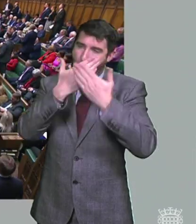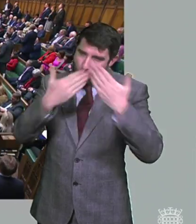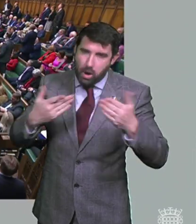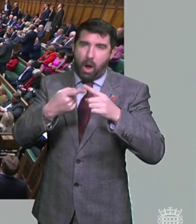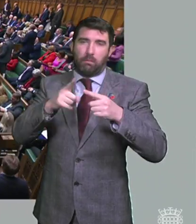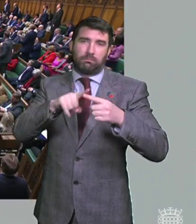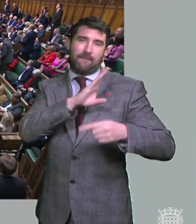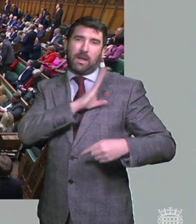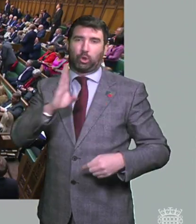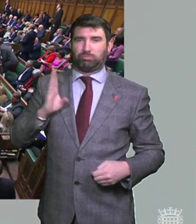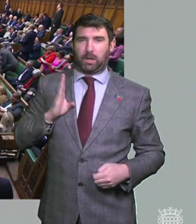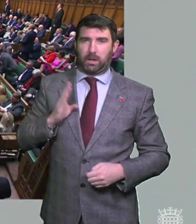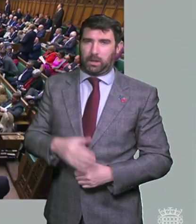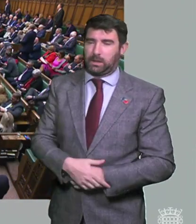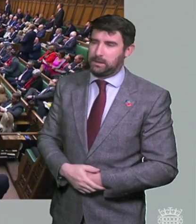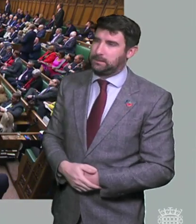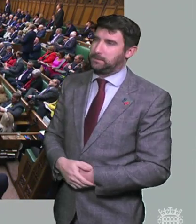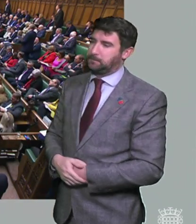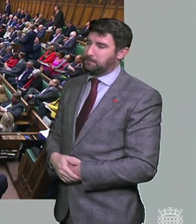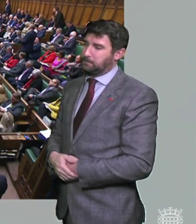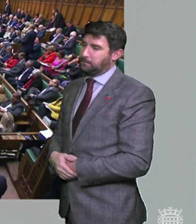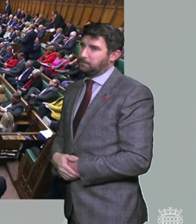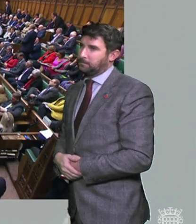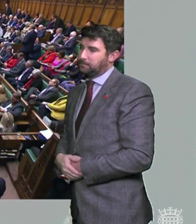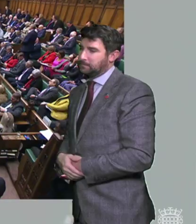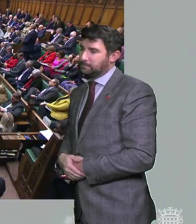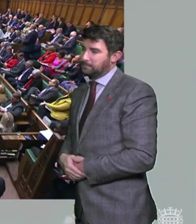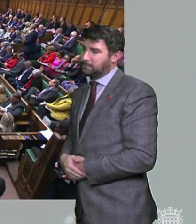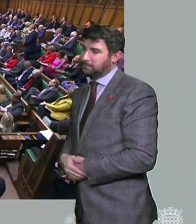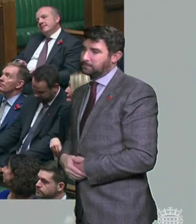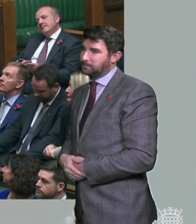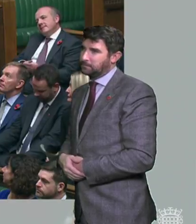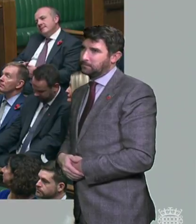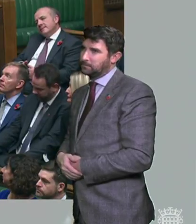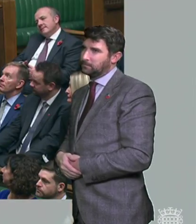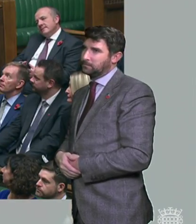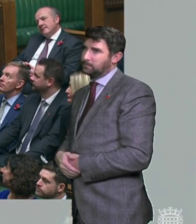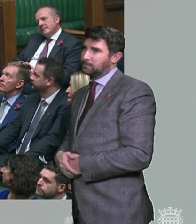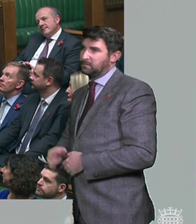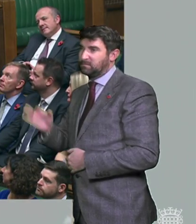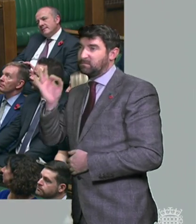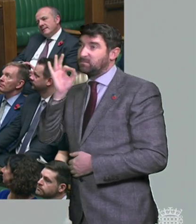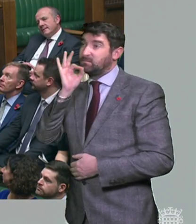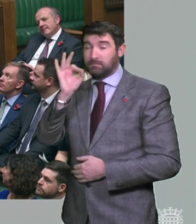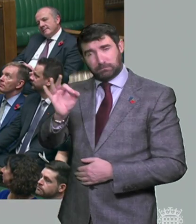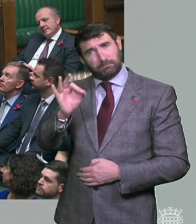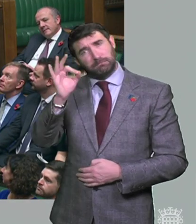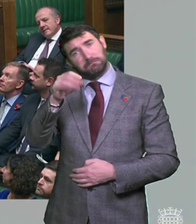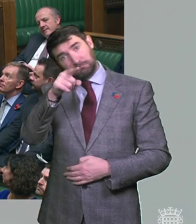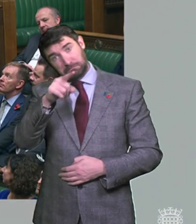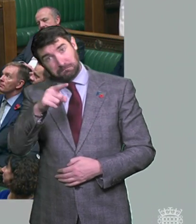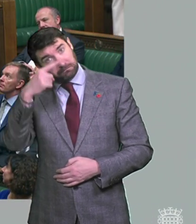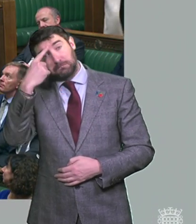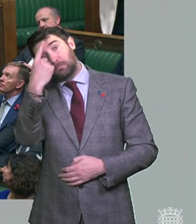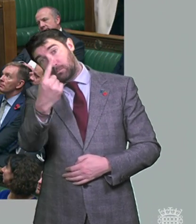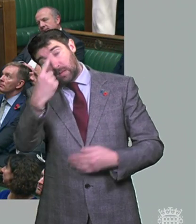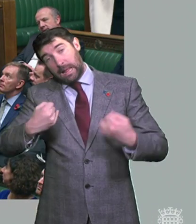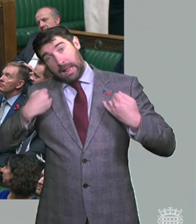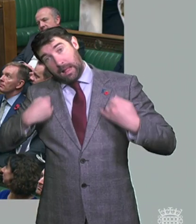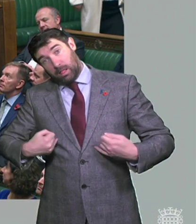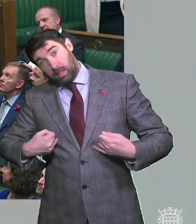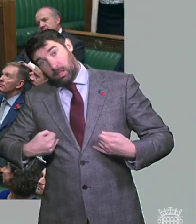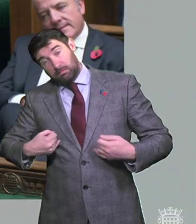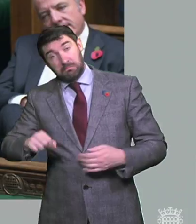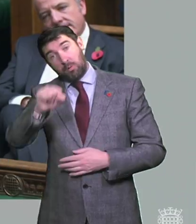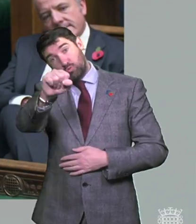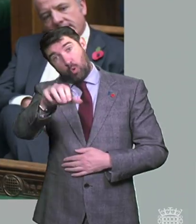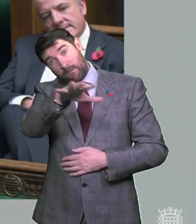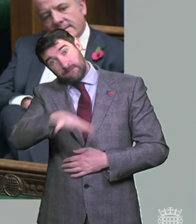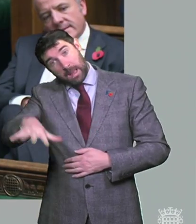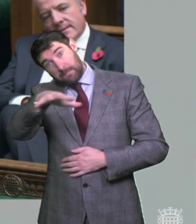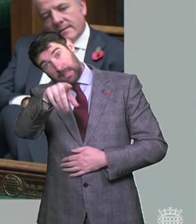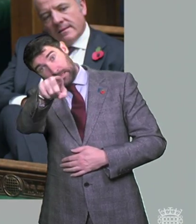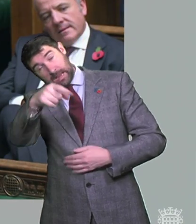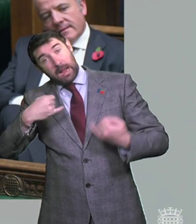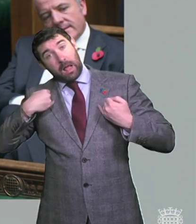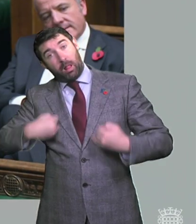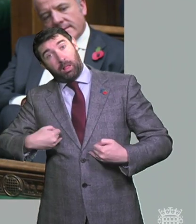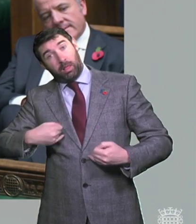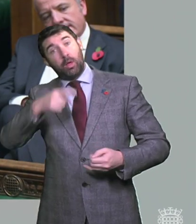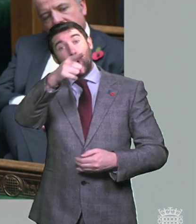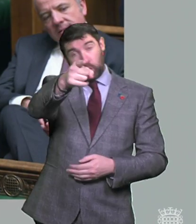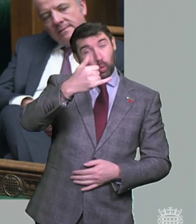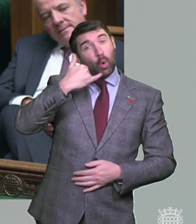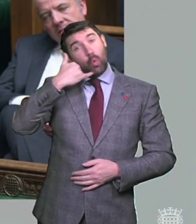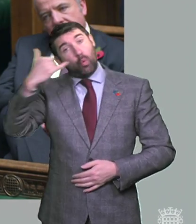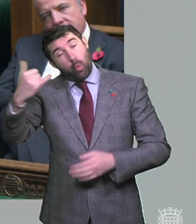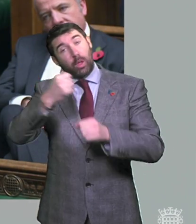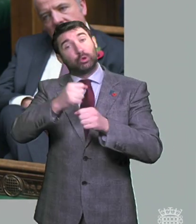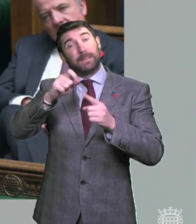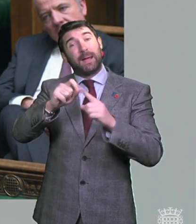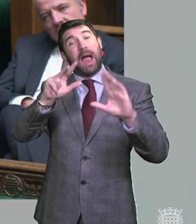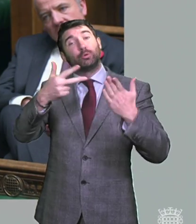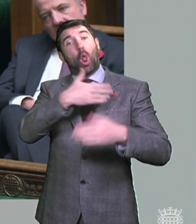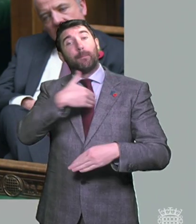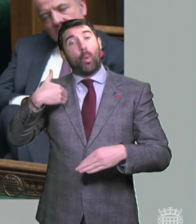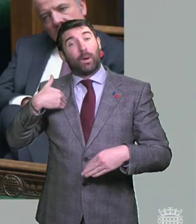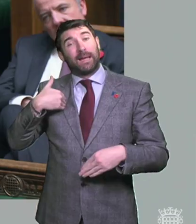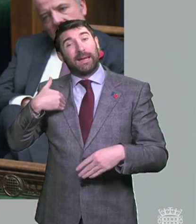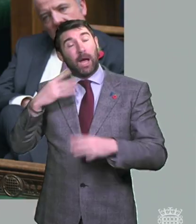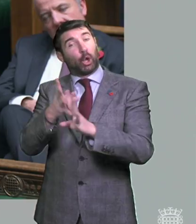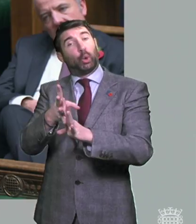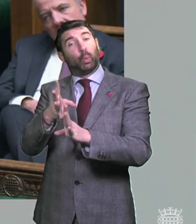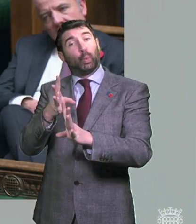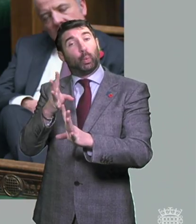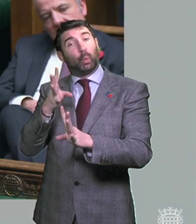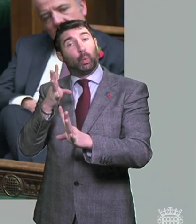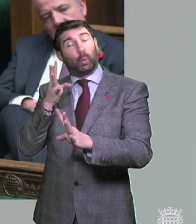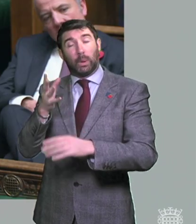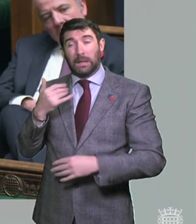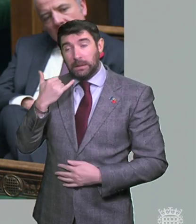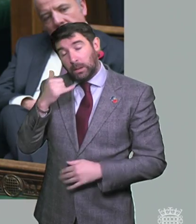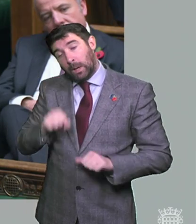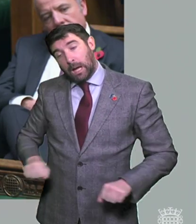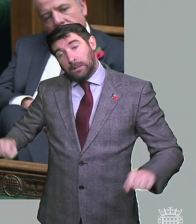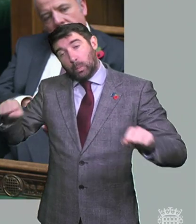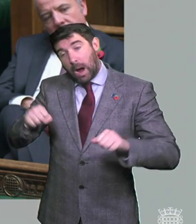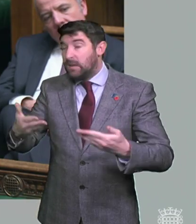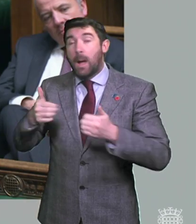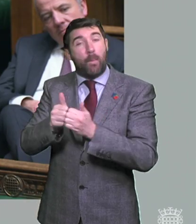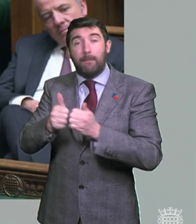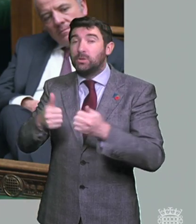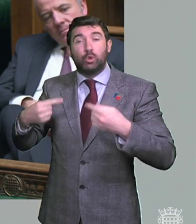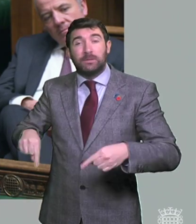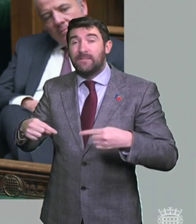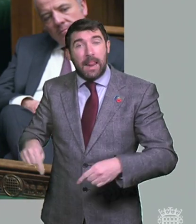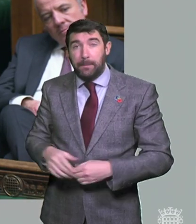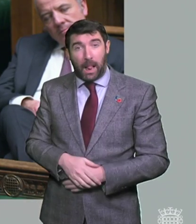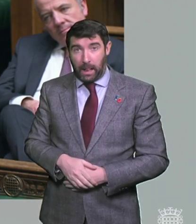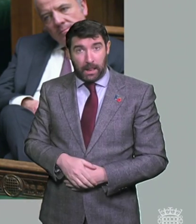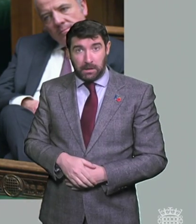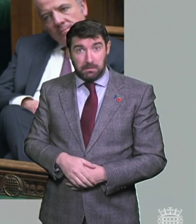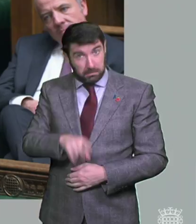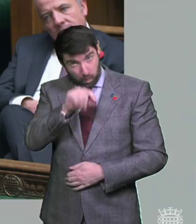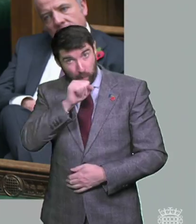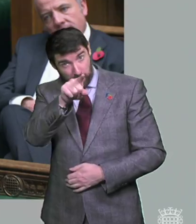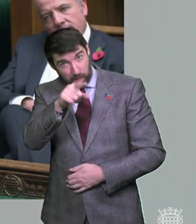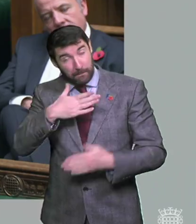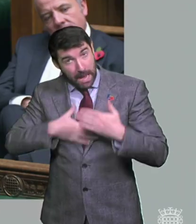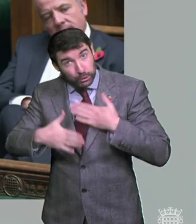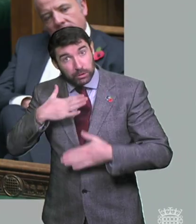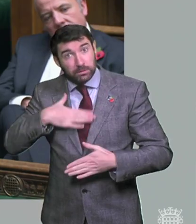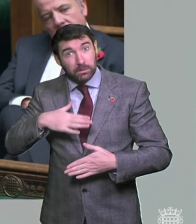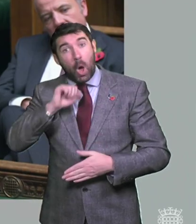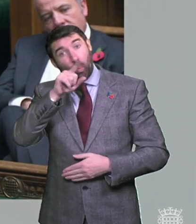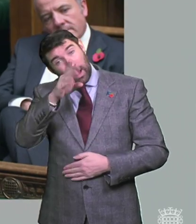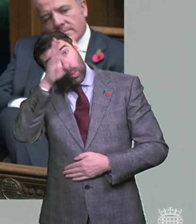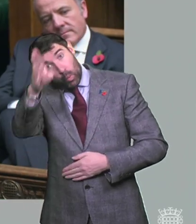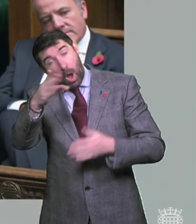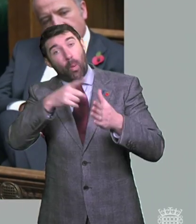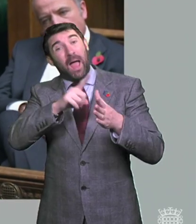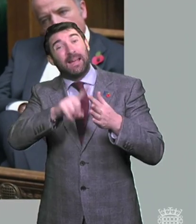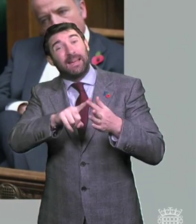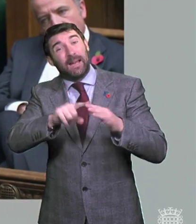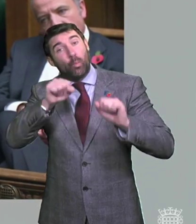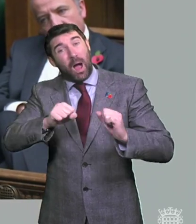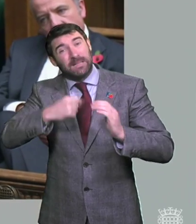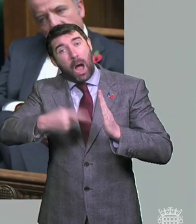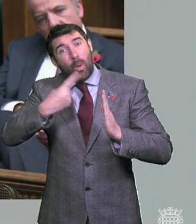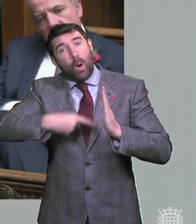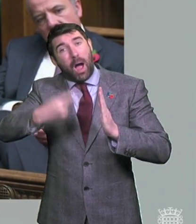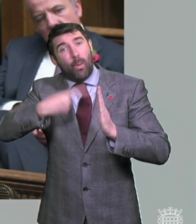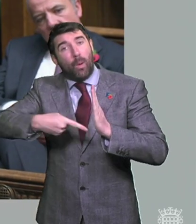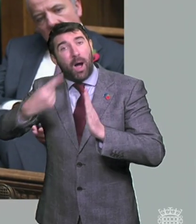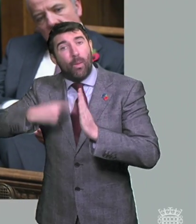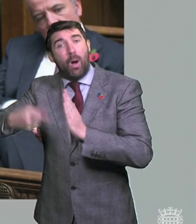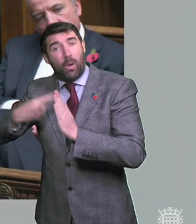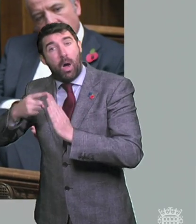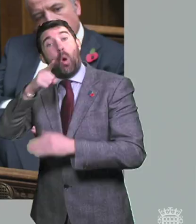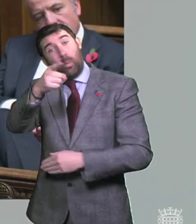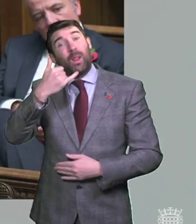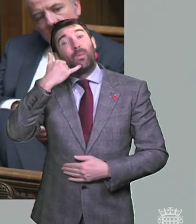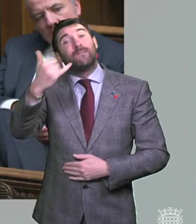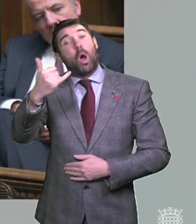If the Prime Minister or any member of his many households became unwell, would he start ringing the GP surgery at 8 o’clock each morning to not get an appointment, would he go off to accident and emergency and wait 12 hours to be seen, would he call an ambulance that would not come, or would he use some of